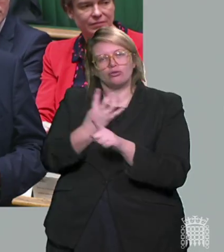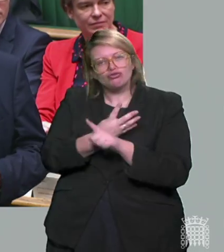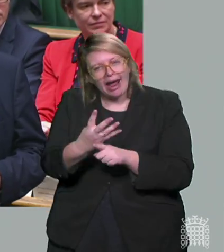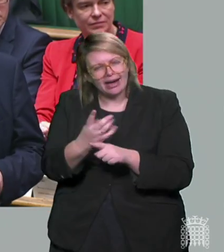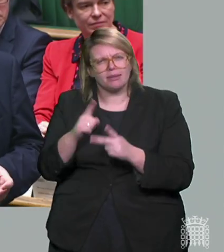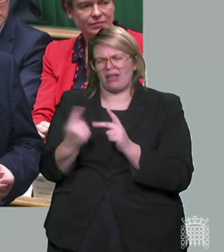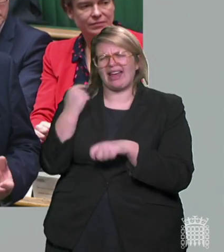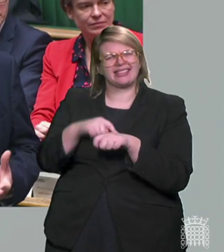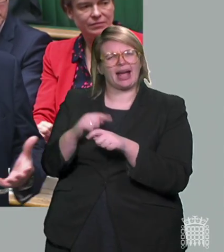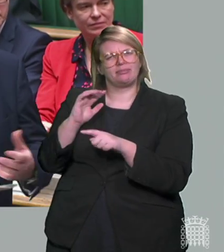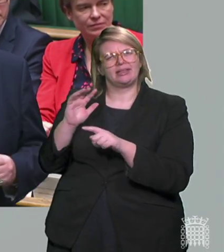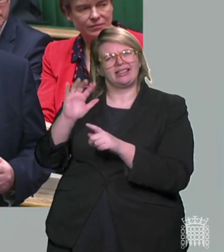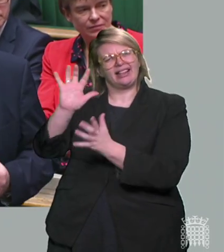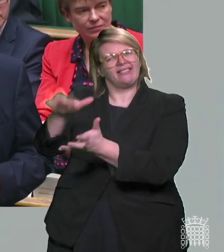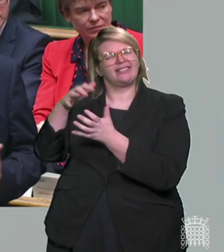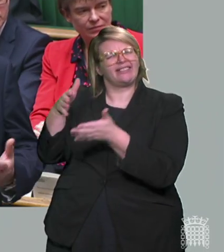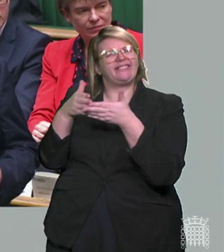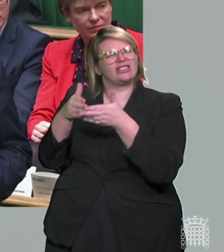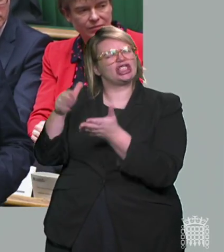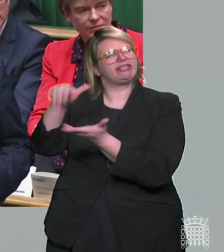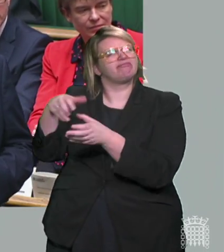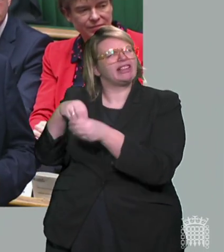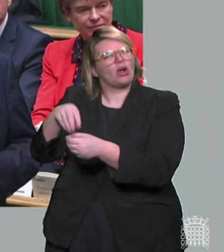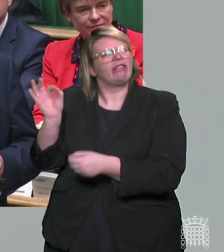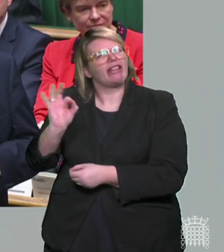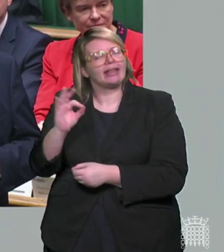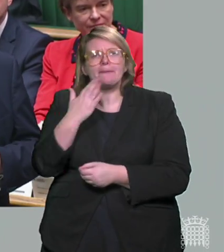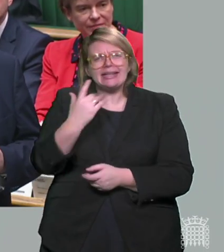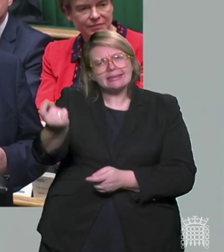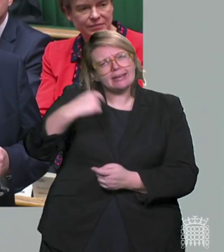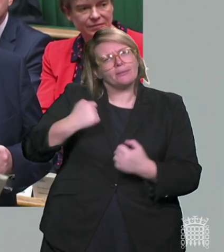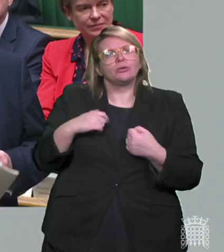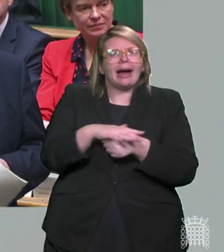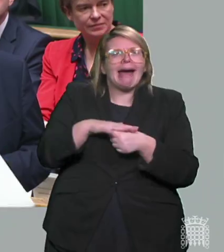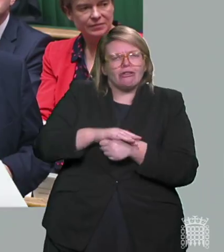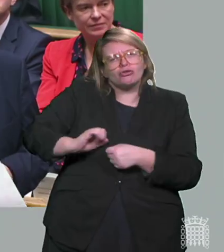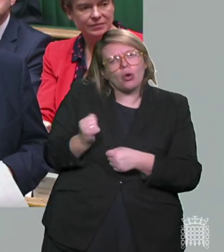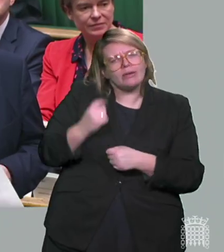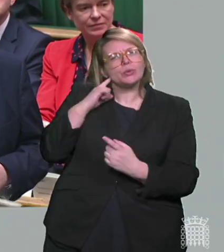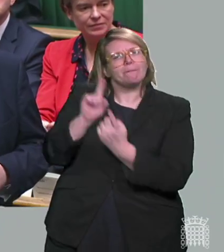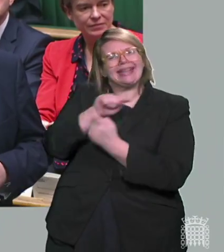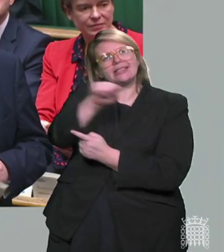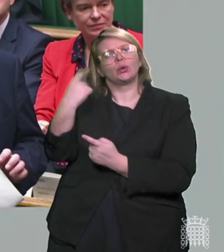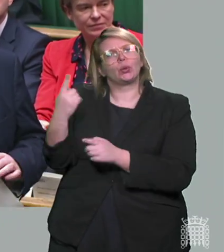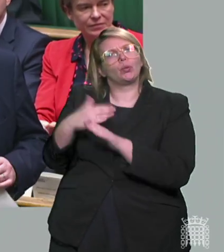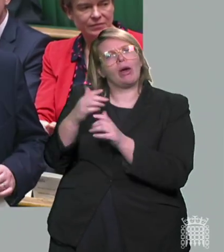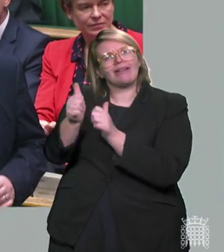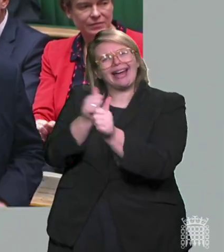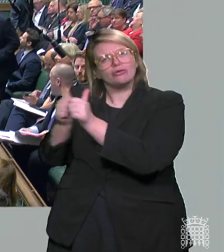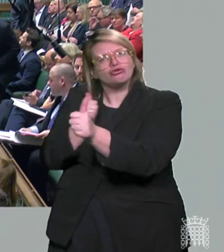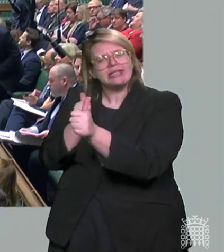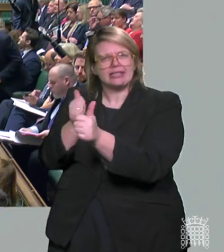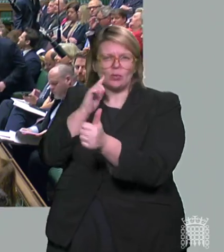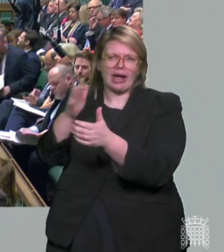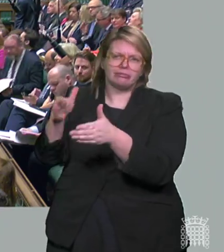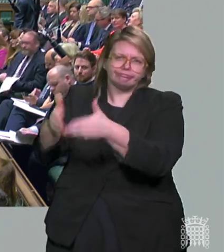Will my honourable Friend agree to join me—ideally in my constituency of Banff and Buchan—to meet representatives of the seafood processing sector to discuss this shortfall?